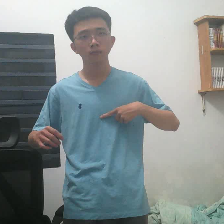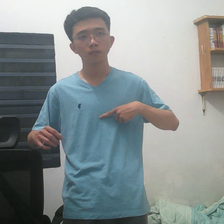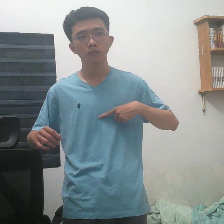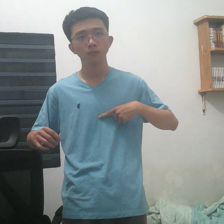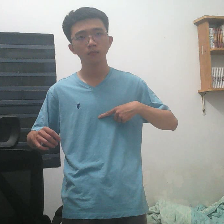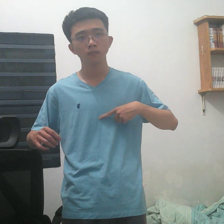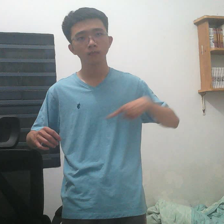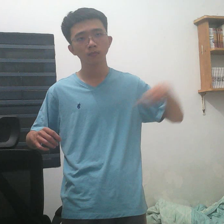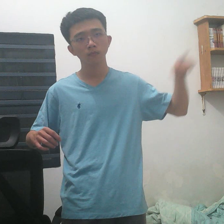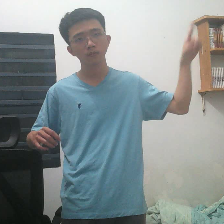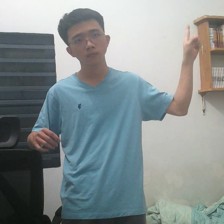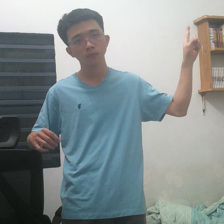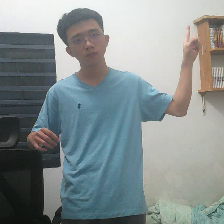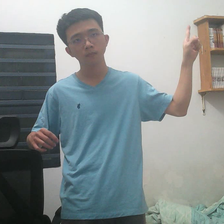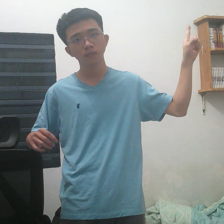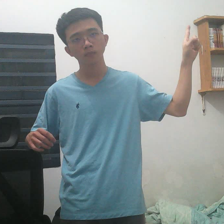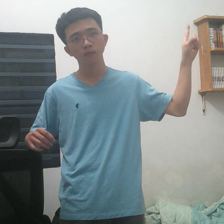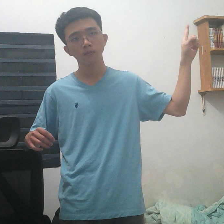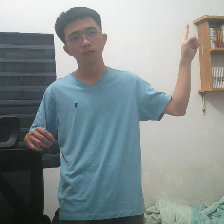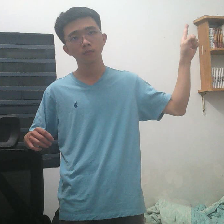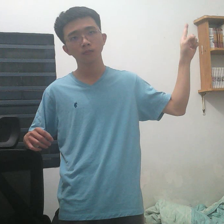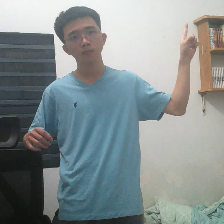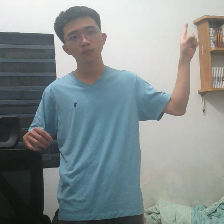di